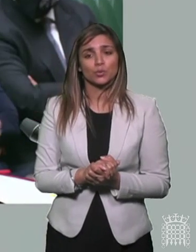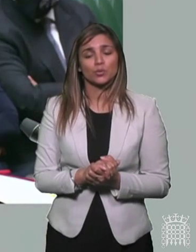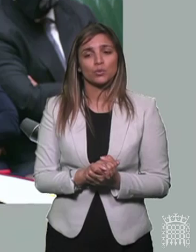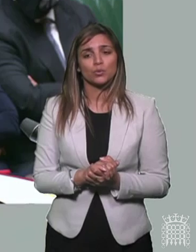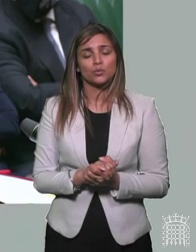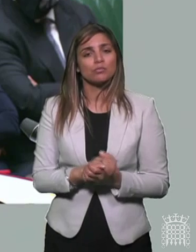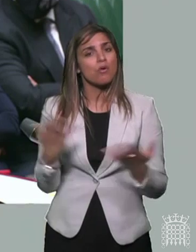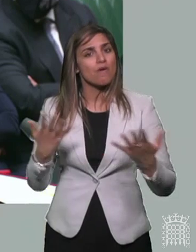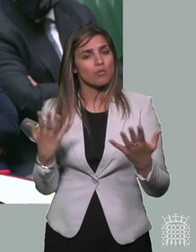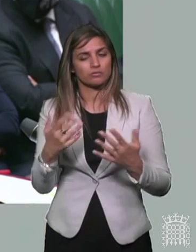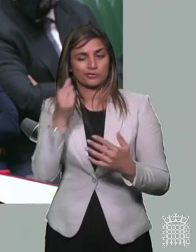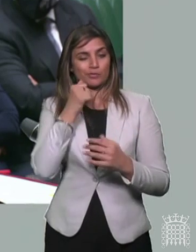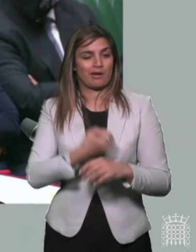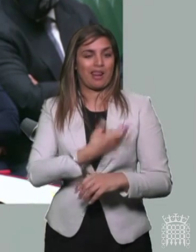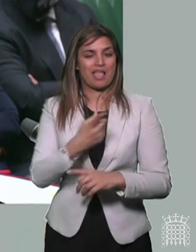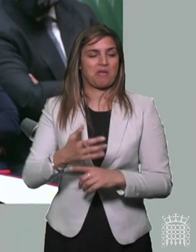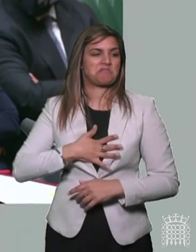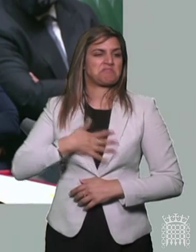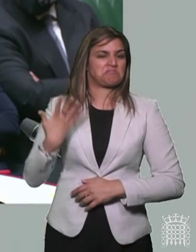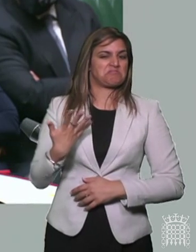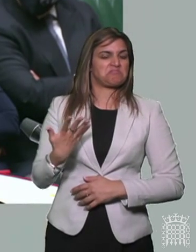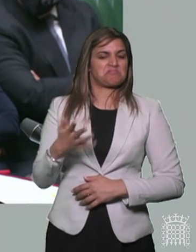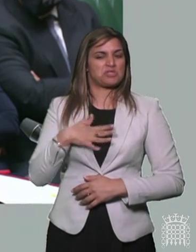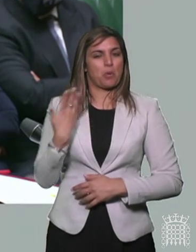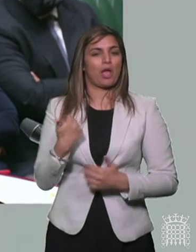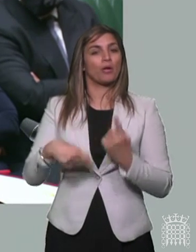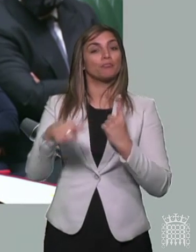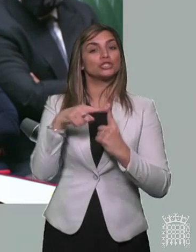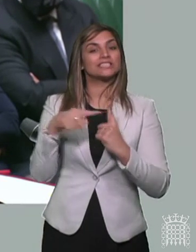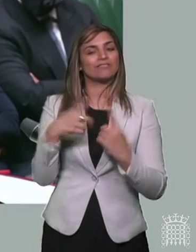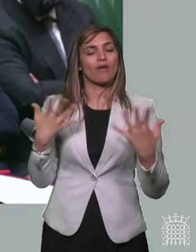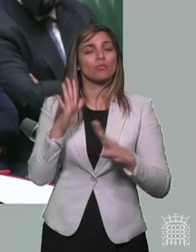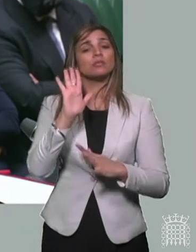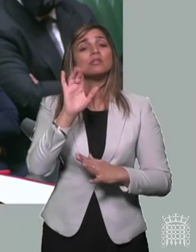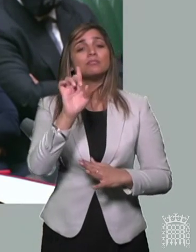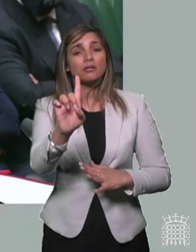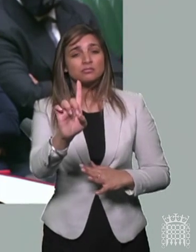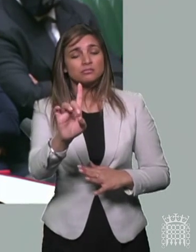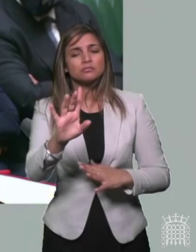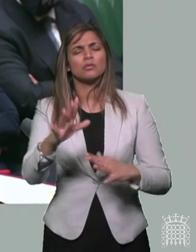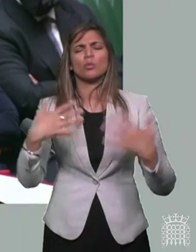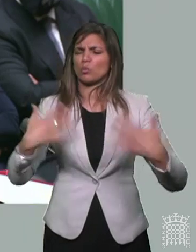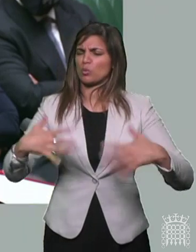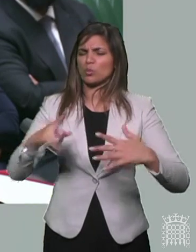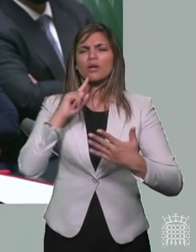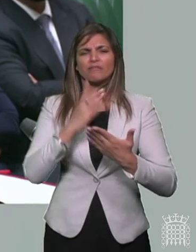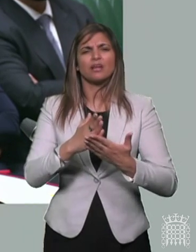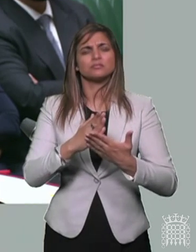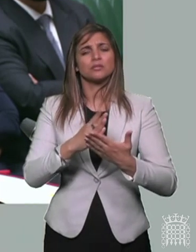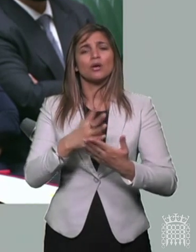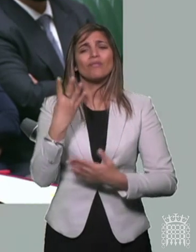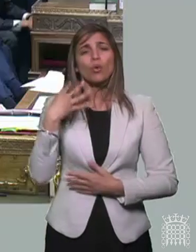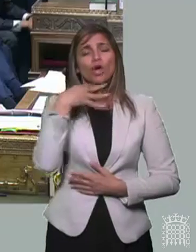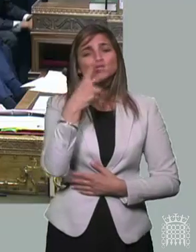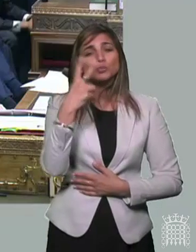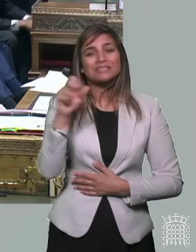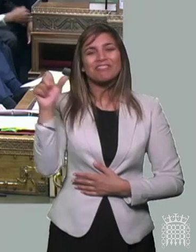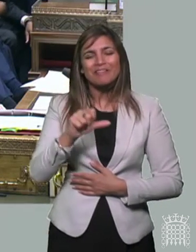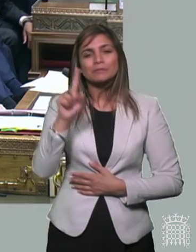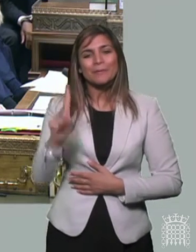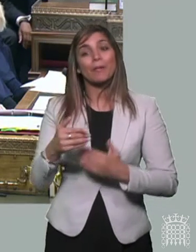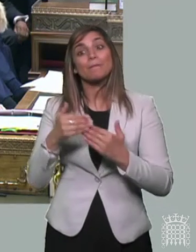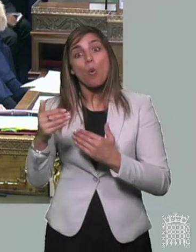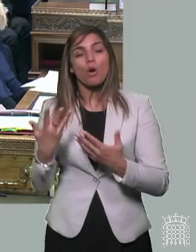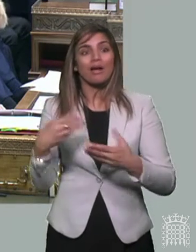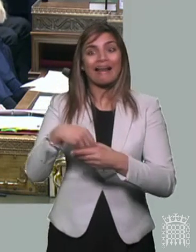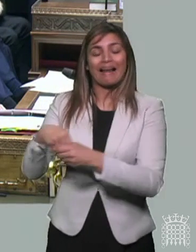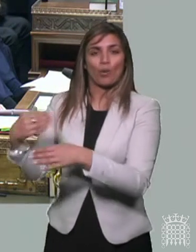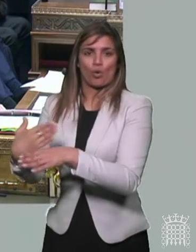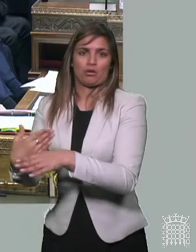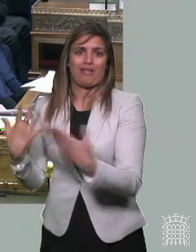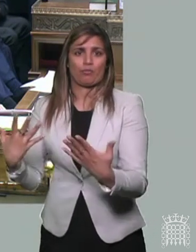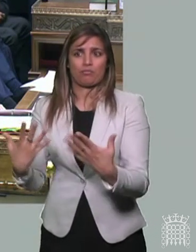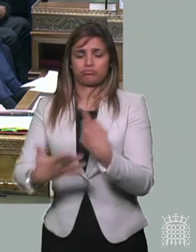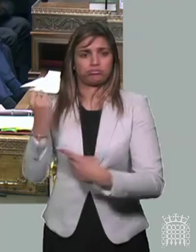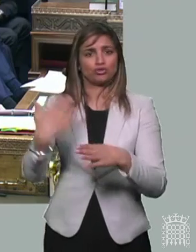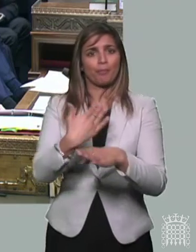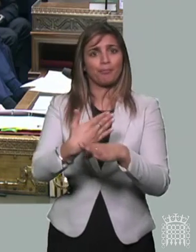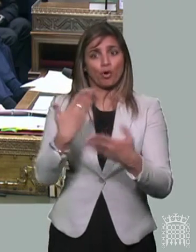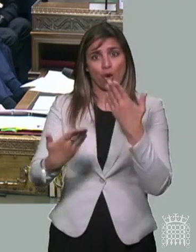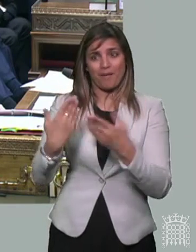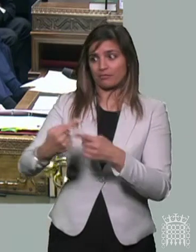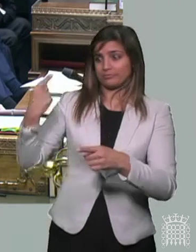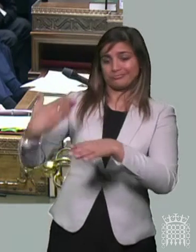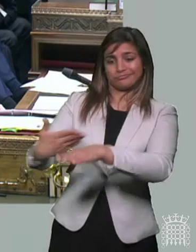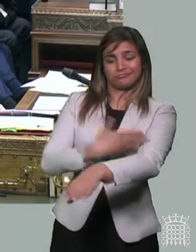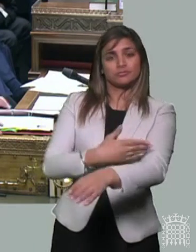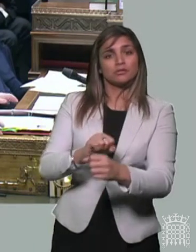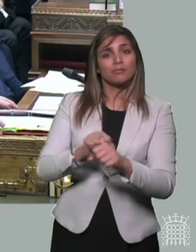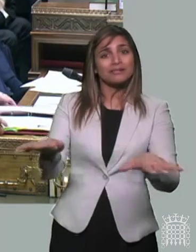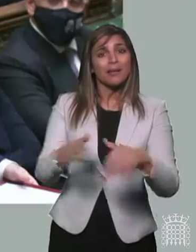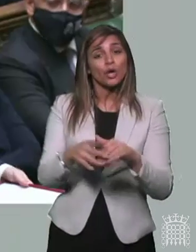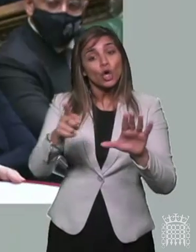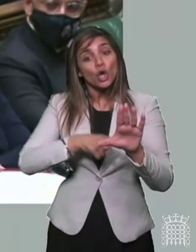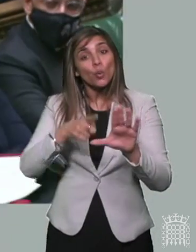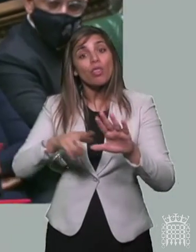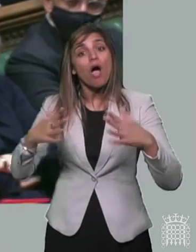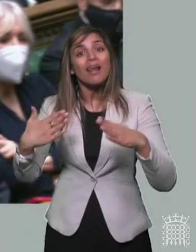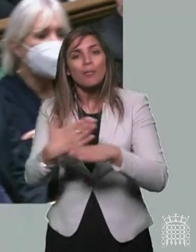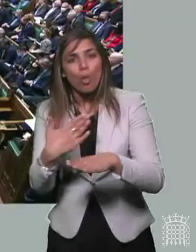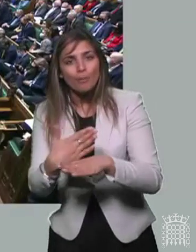It is notable that the Opposition do not like to dwell on these points, but it is an astonishing fact that we have 420,000 more people in work now than before the pandemic began, and youth unemployment is at a record low.